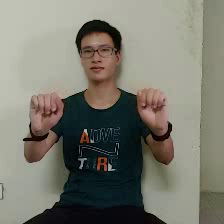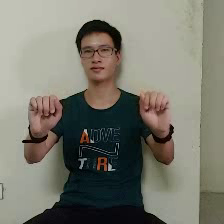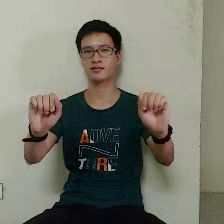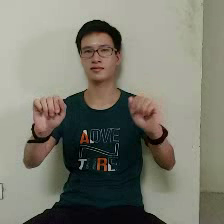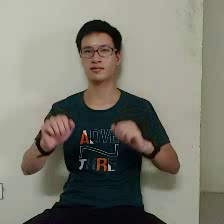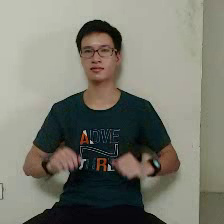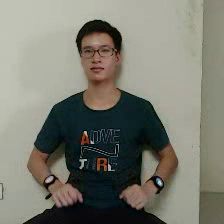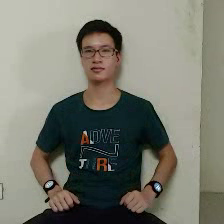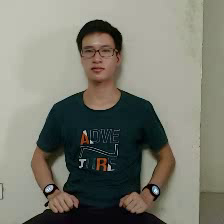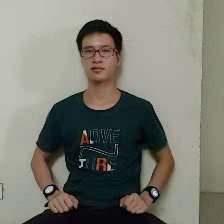Thăm